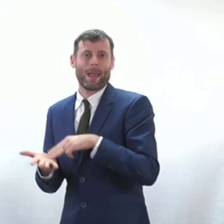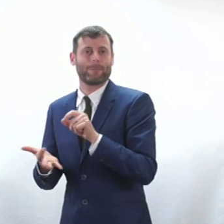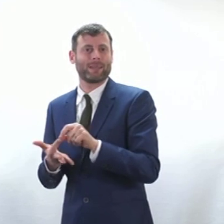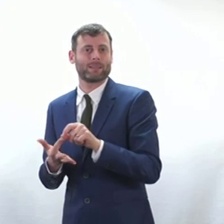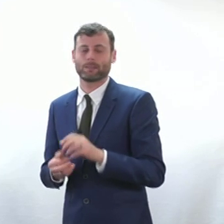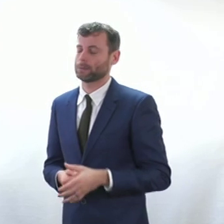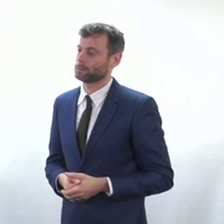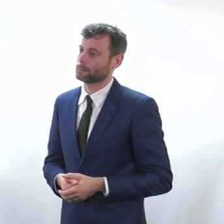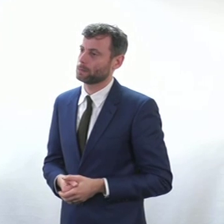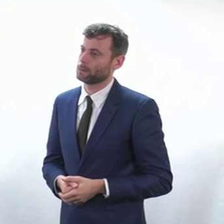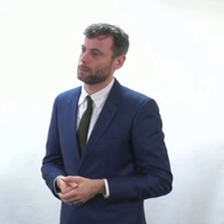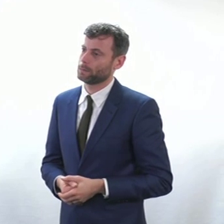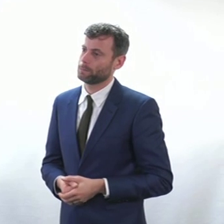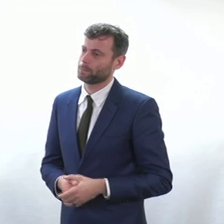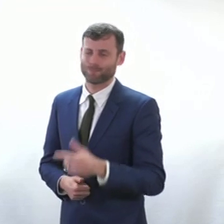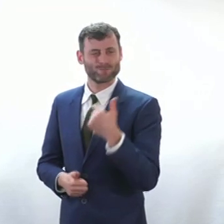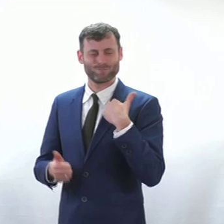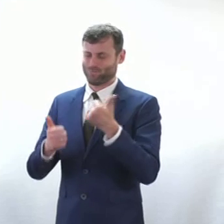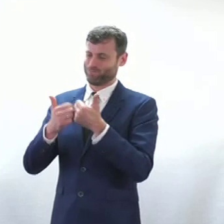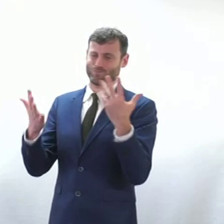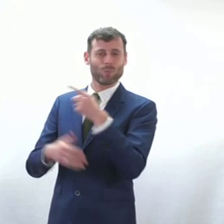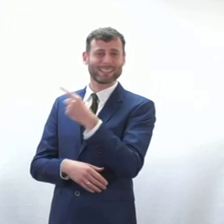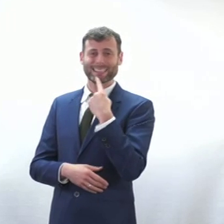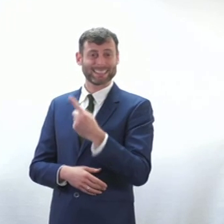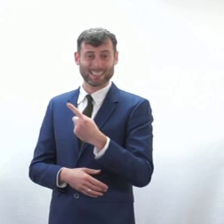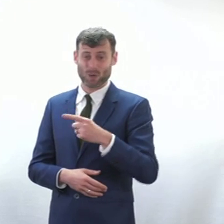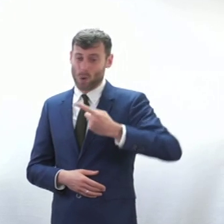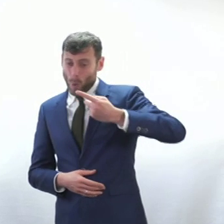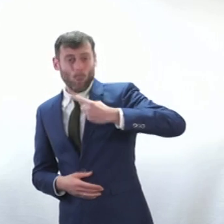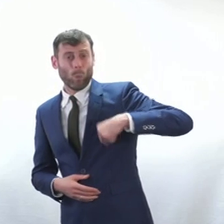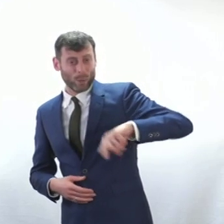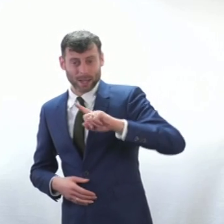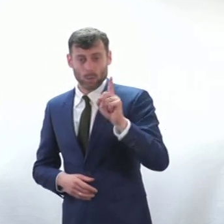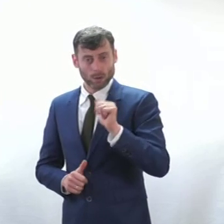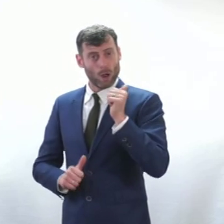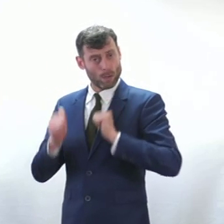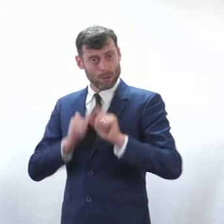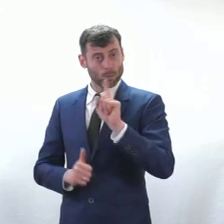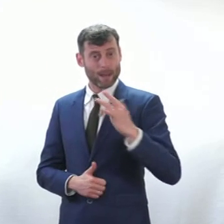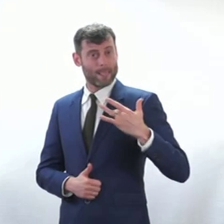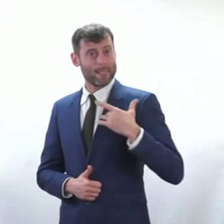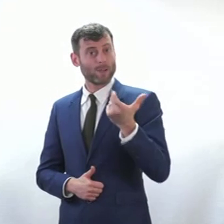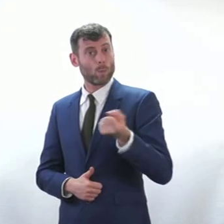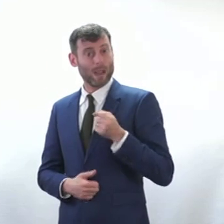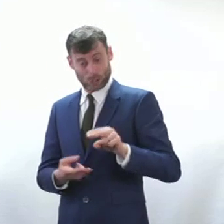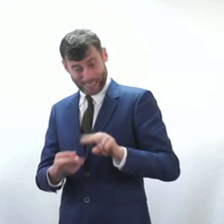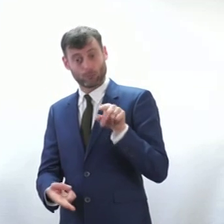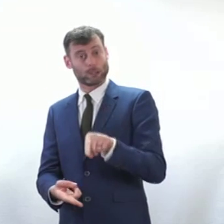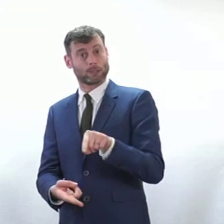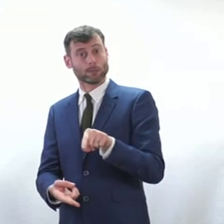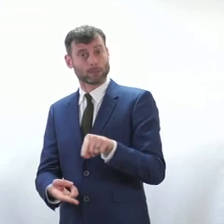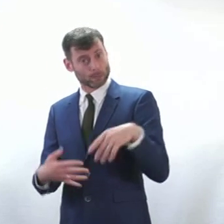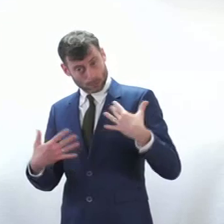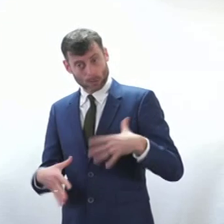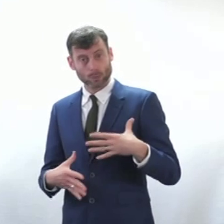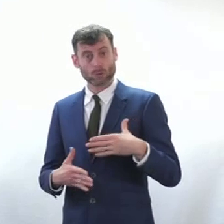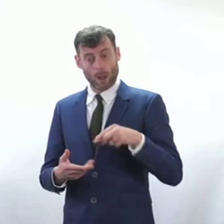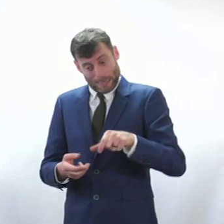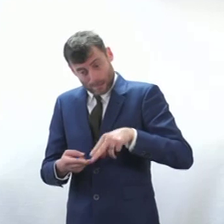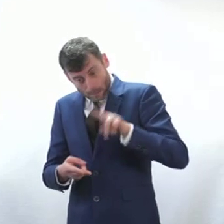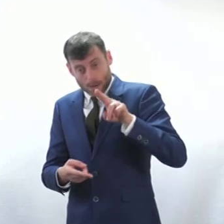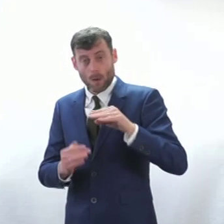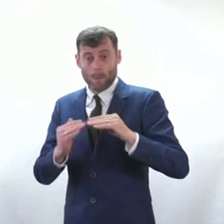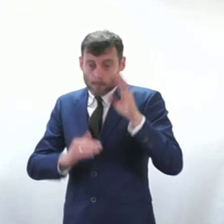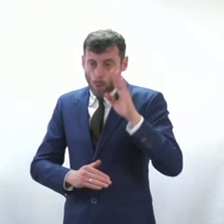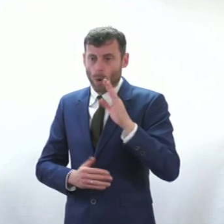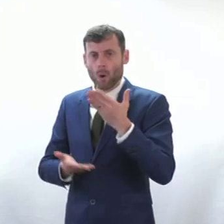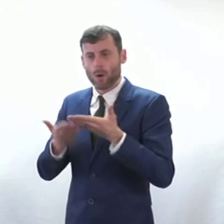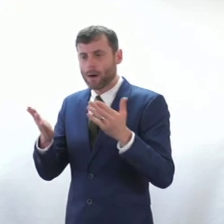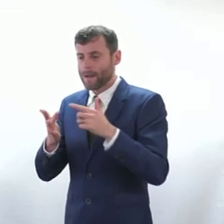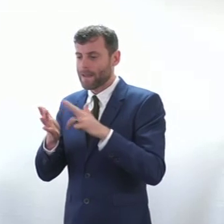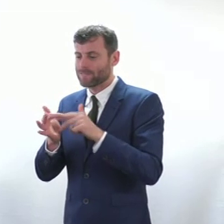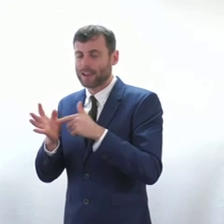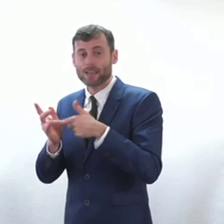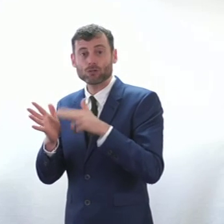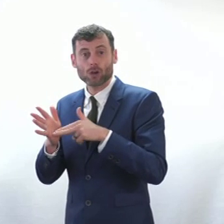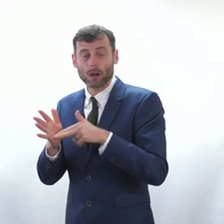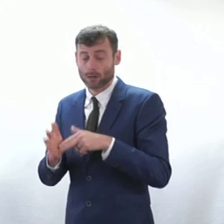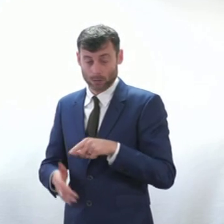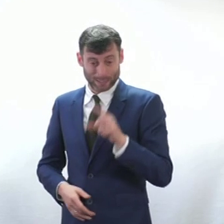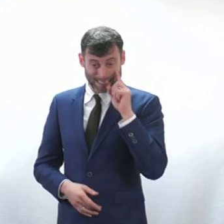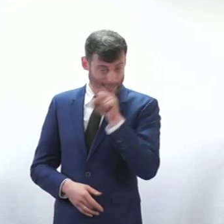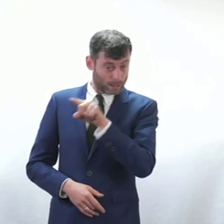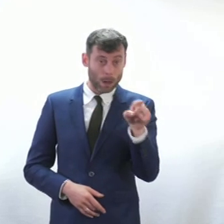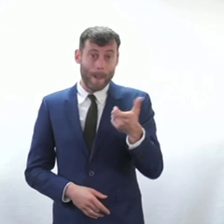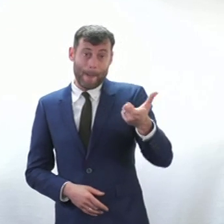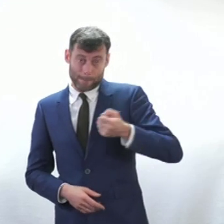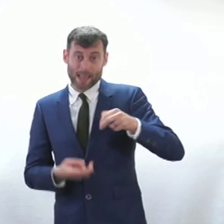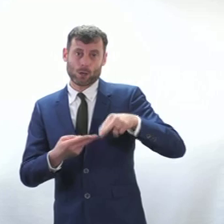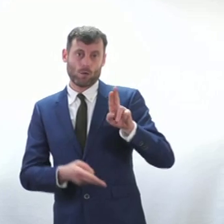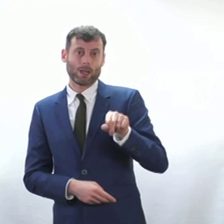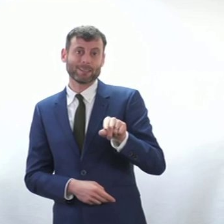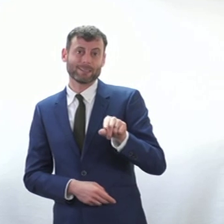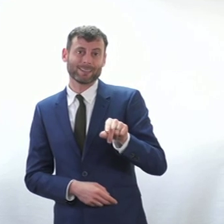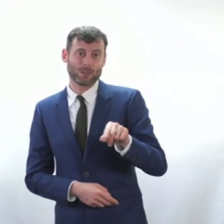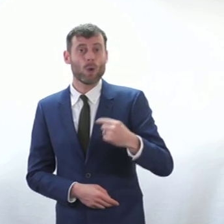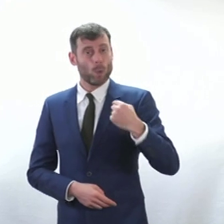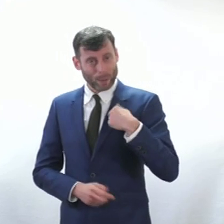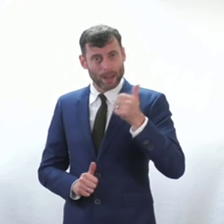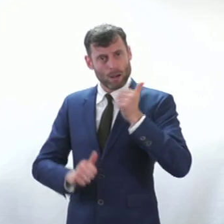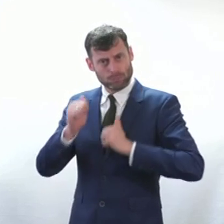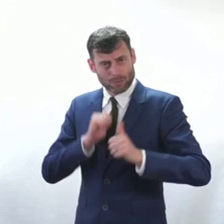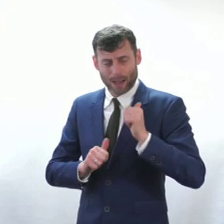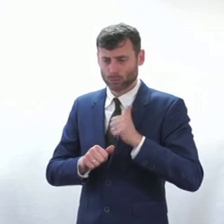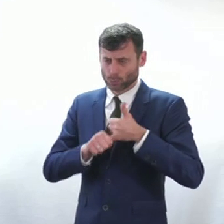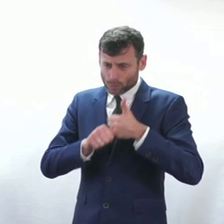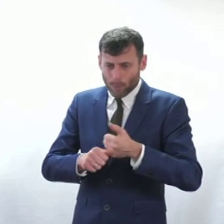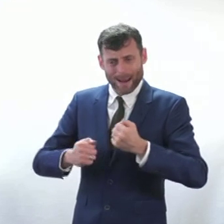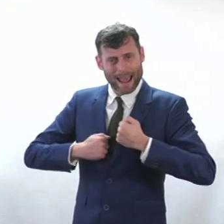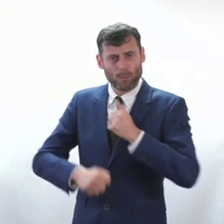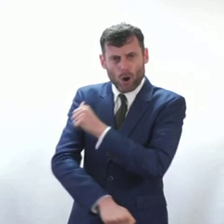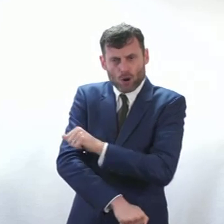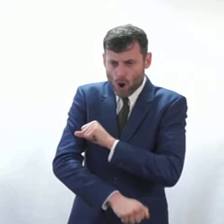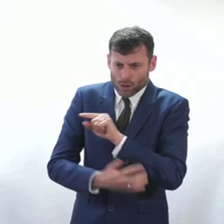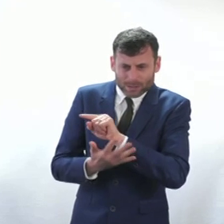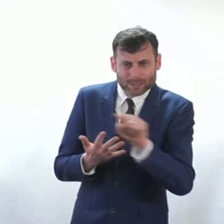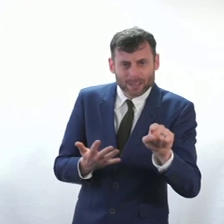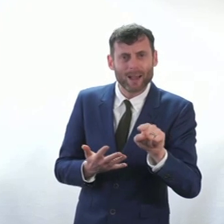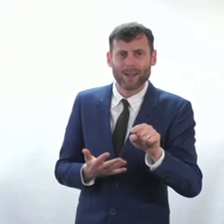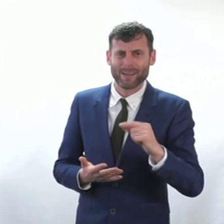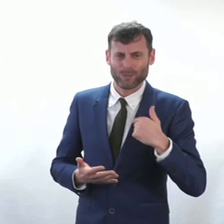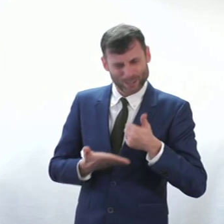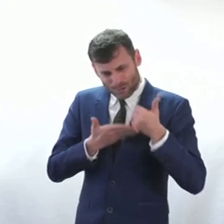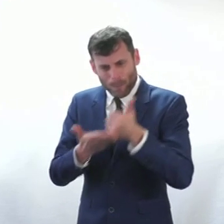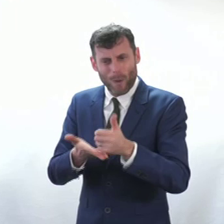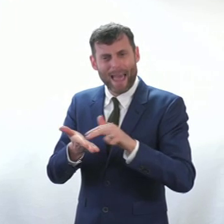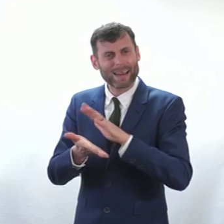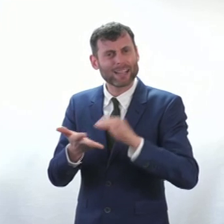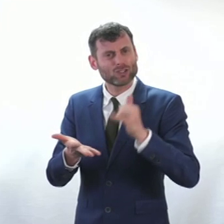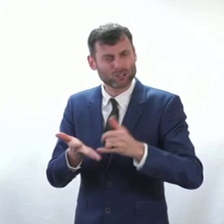Gentleman says. Everybody on this side of the House is proud not just of the living wage but of record increases in the living wage, of above inflation pay rises across the board and, of course, of what we have done to support nurses and the NHS with record investment.